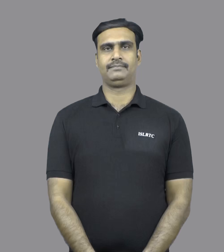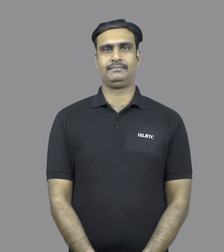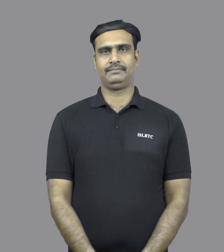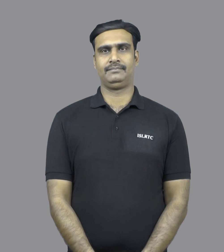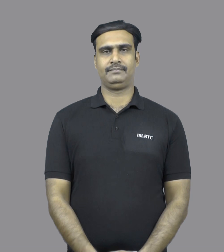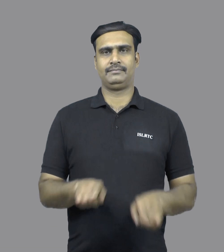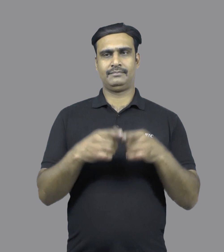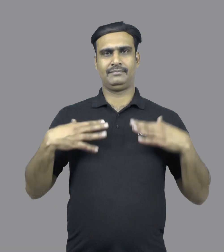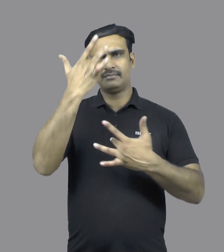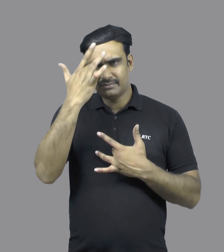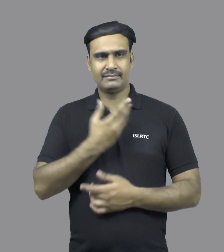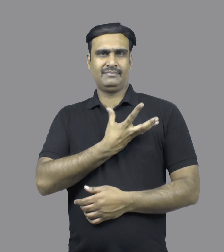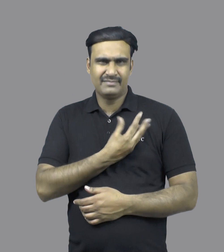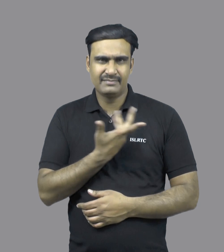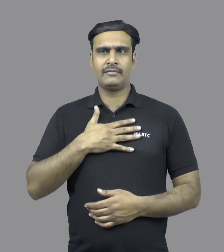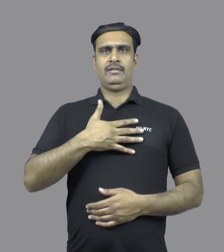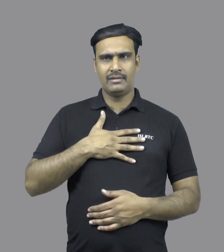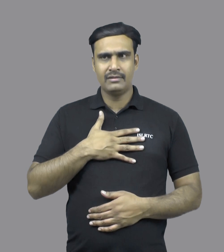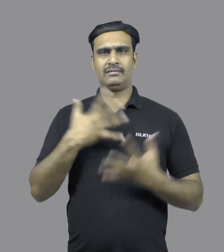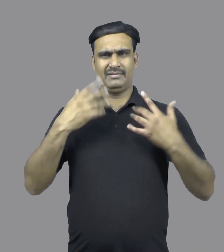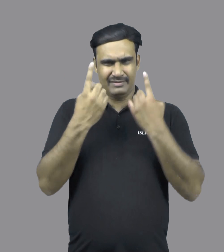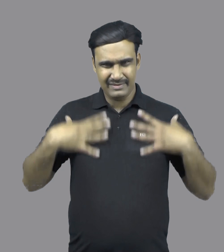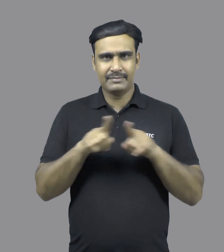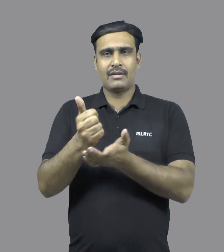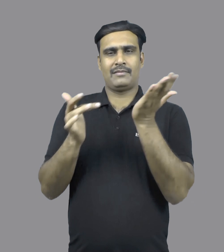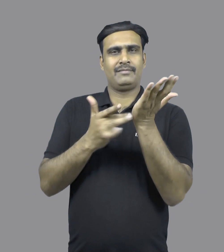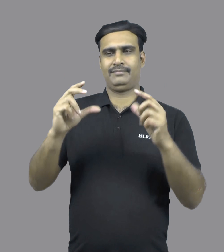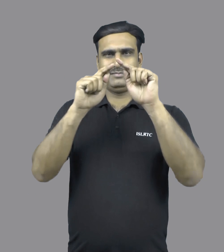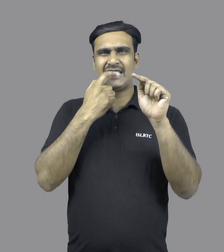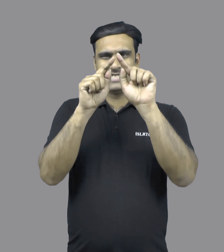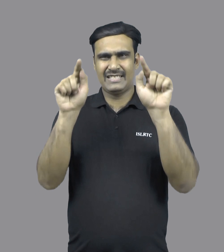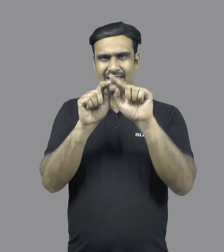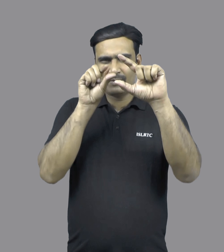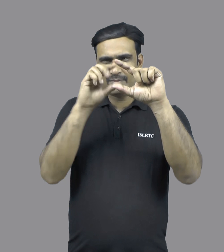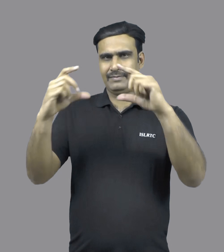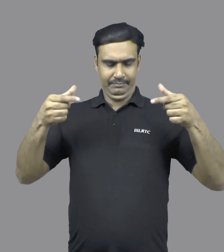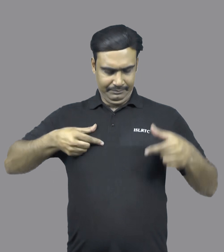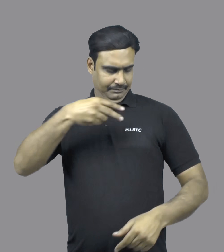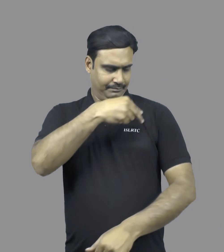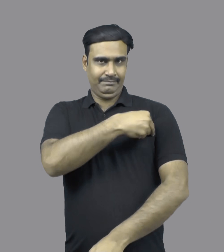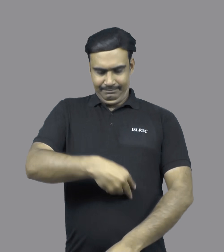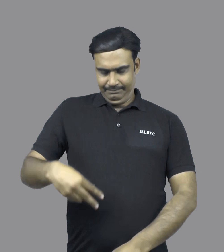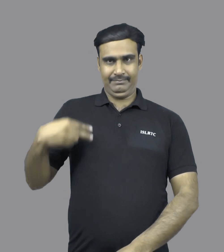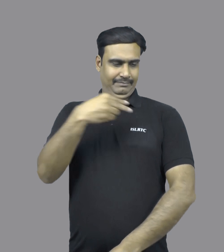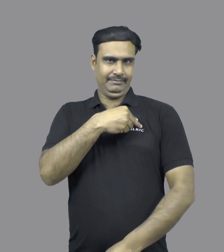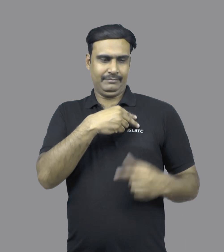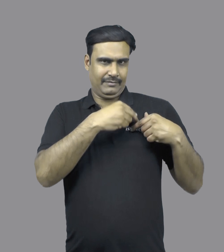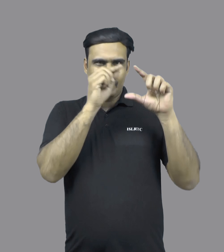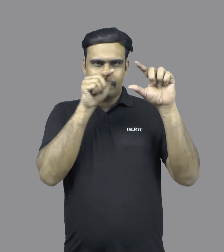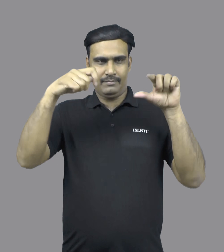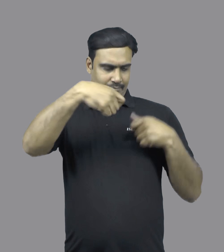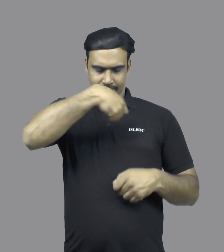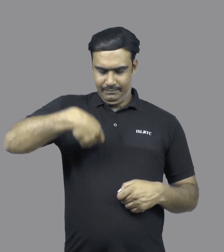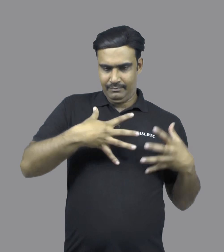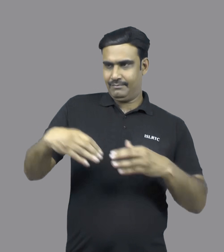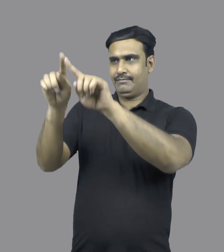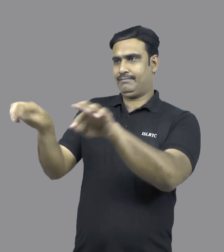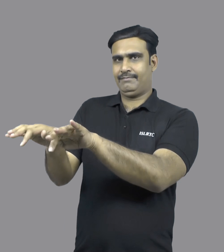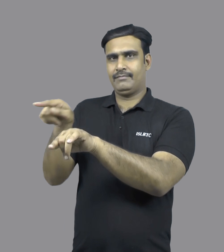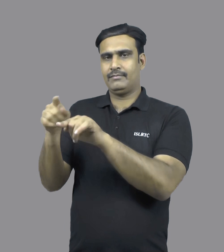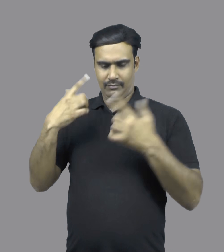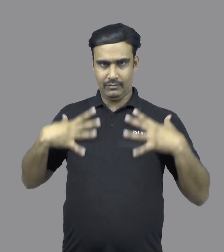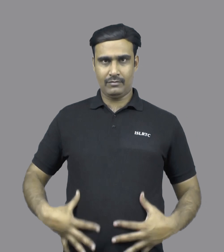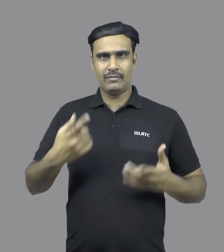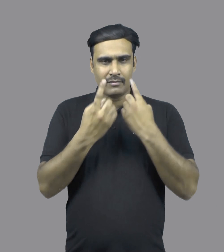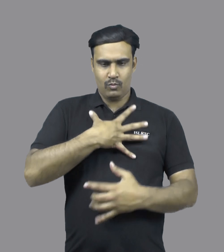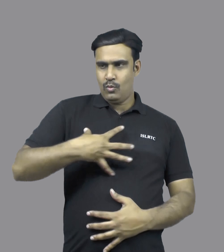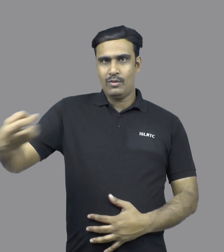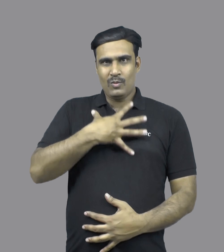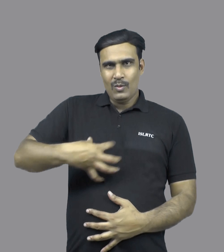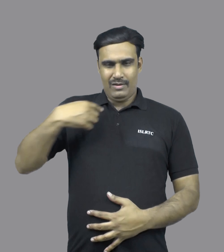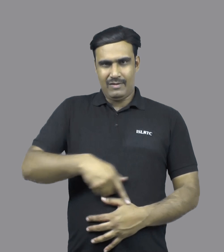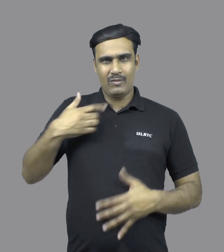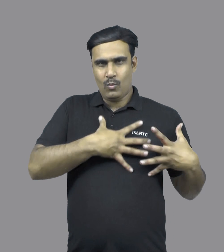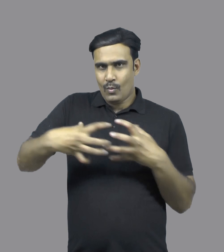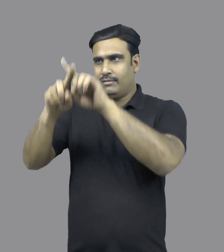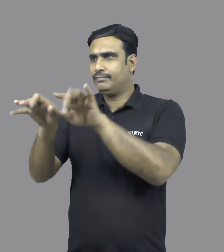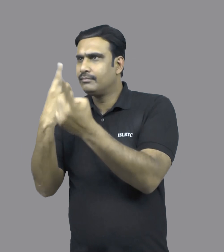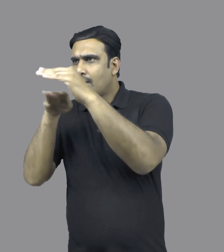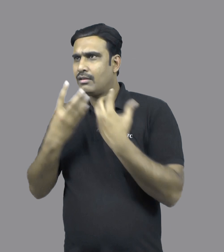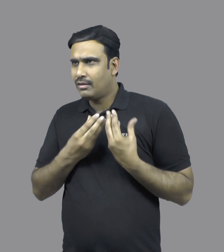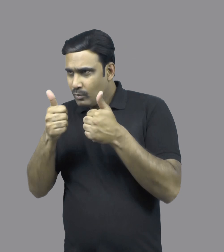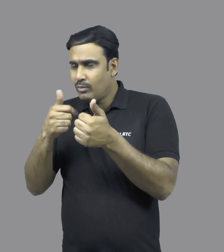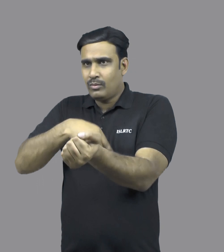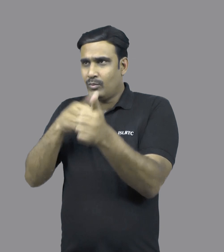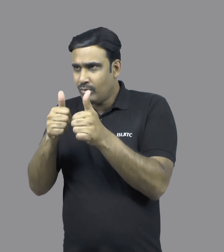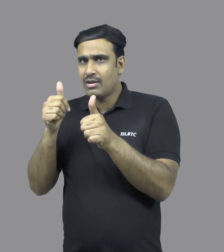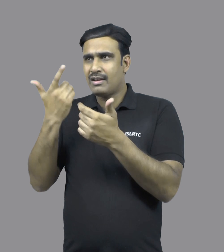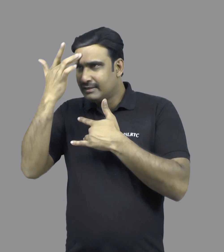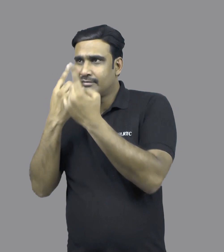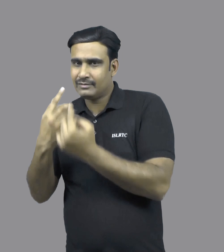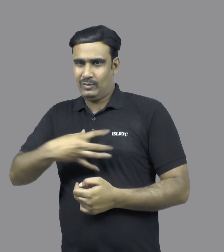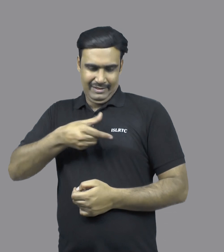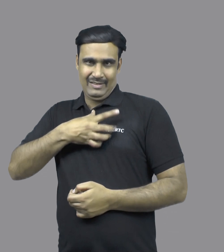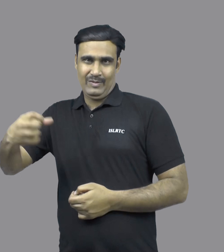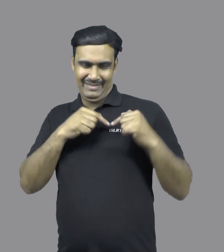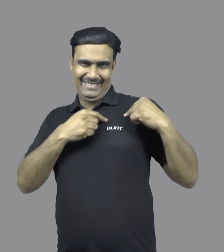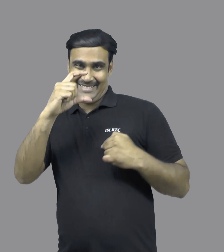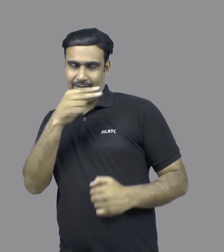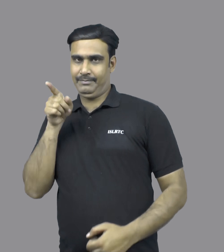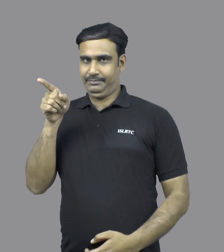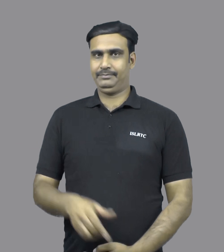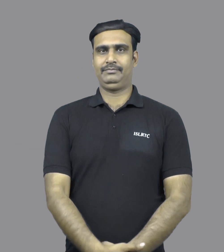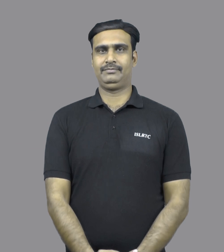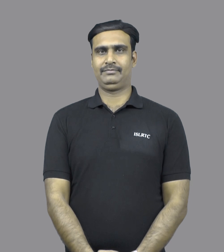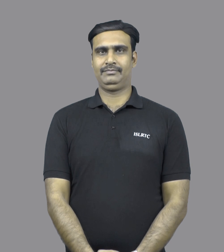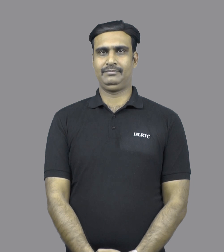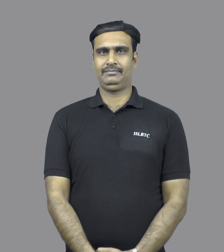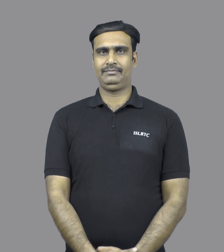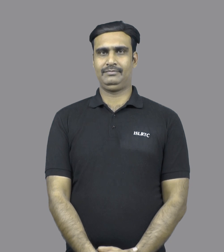Electrode